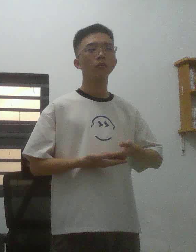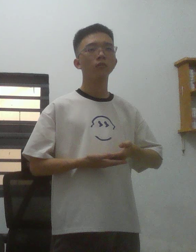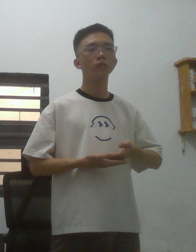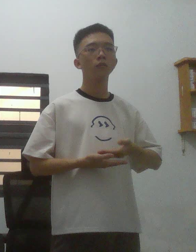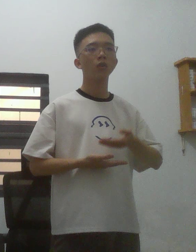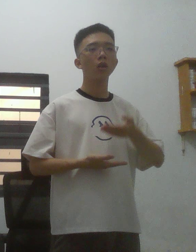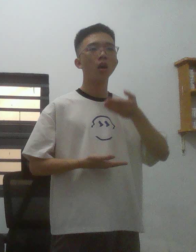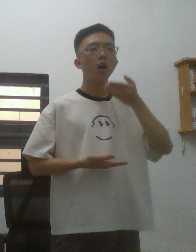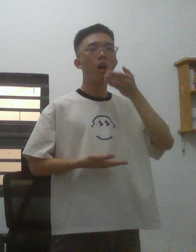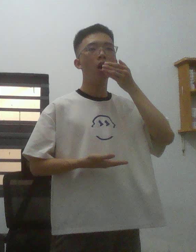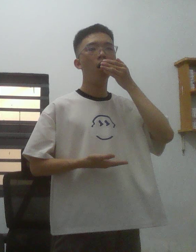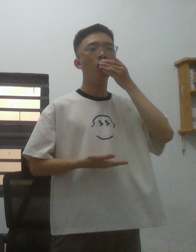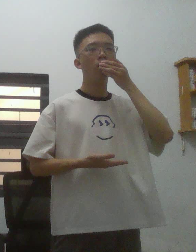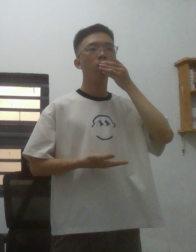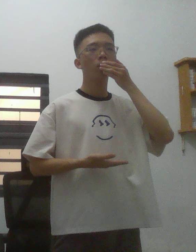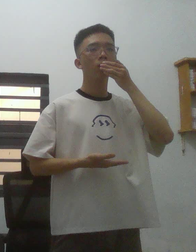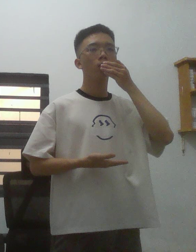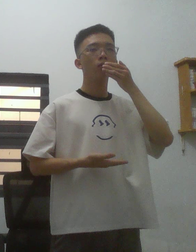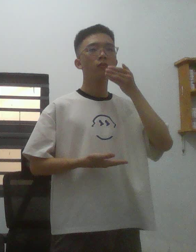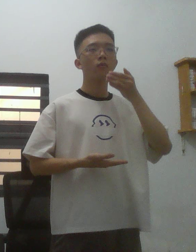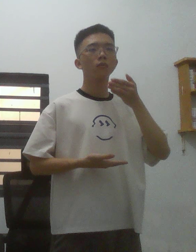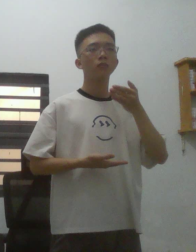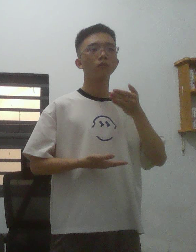sup